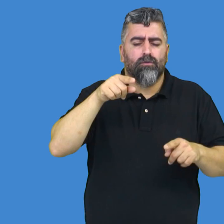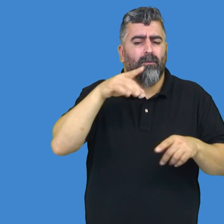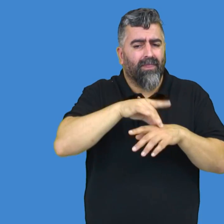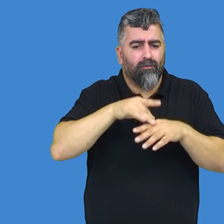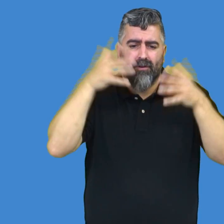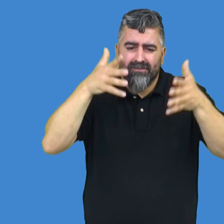enfermo